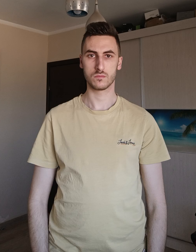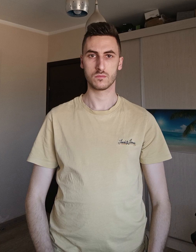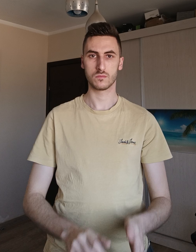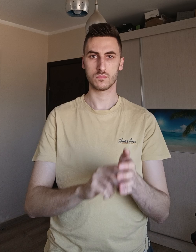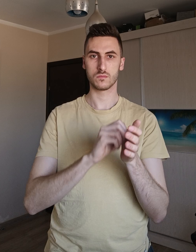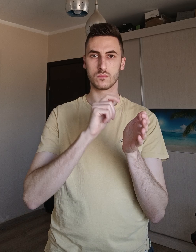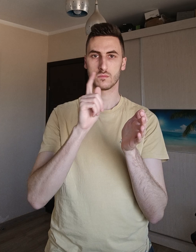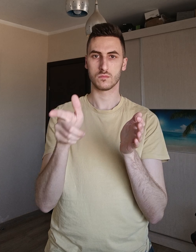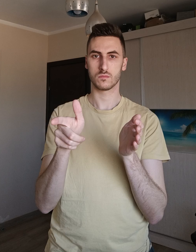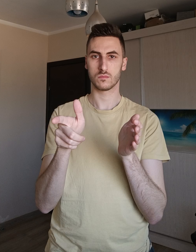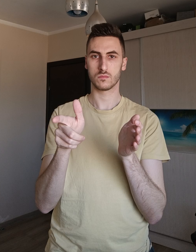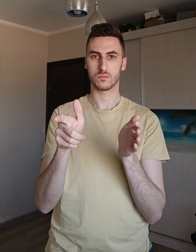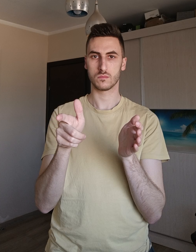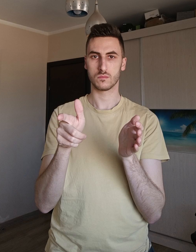לשלם